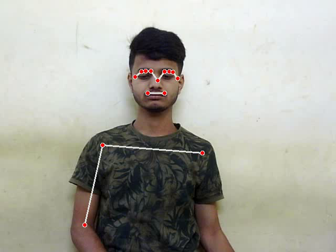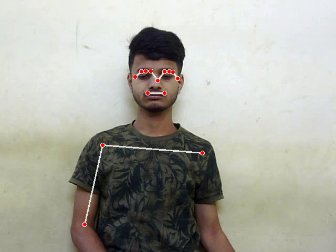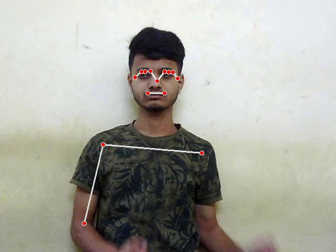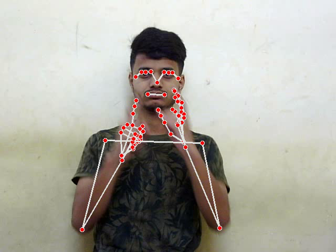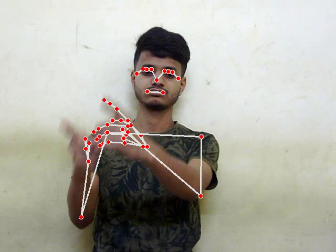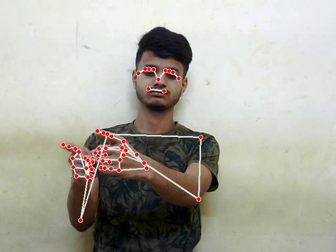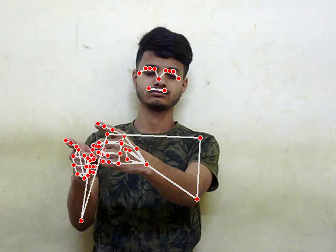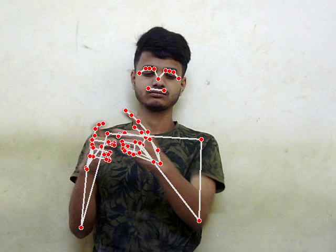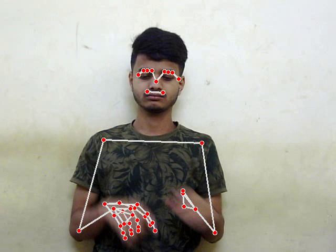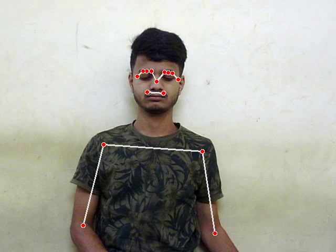go